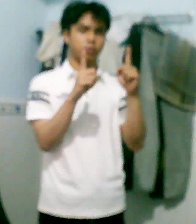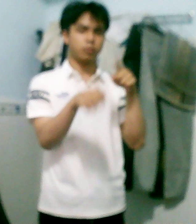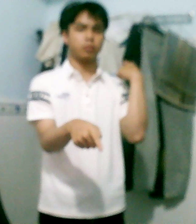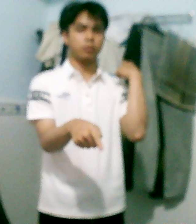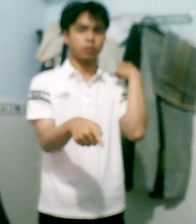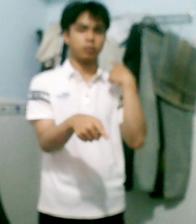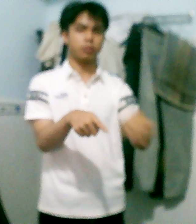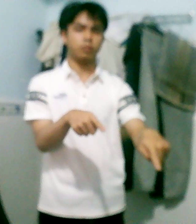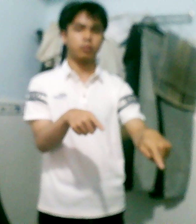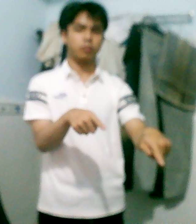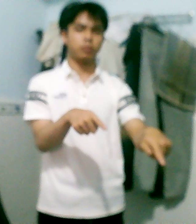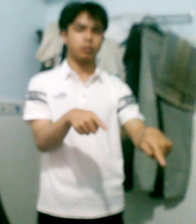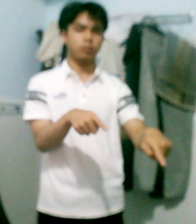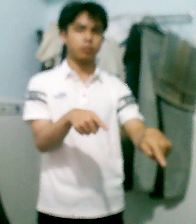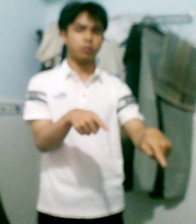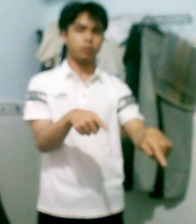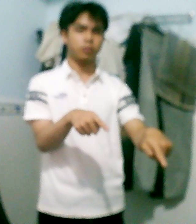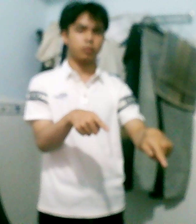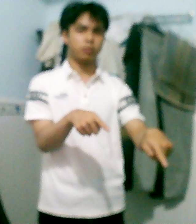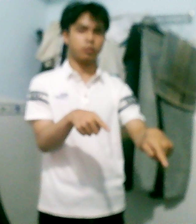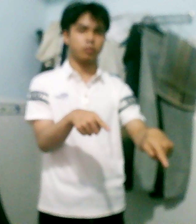phut